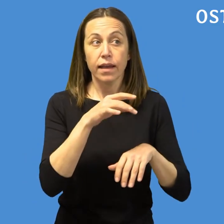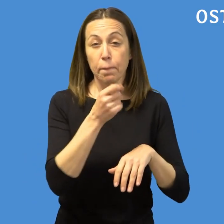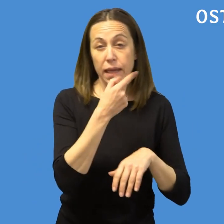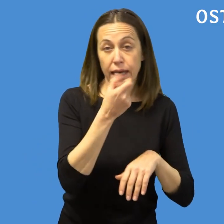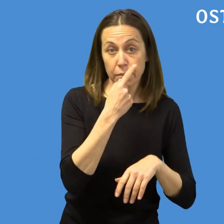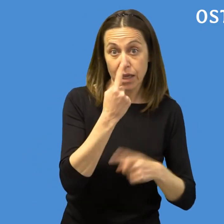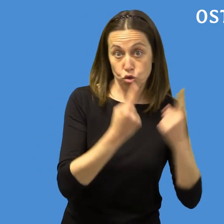droga